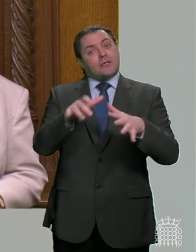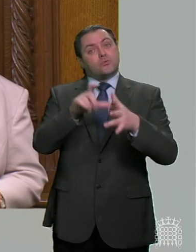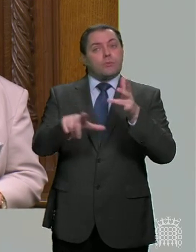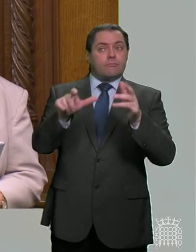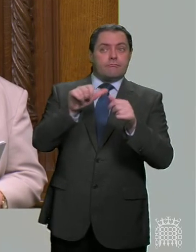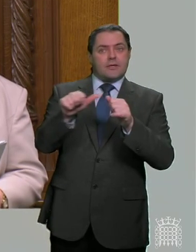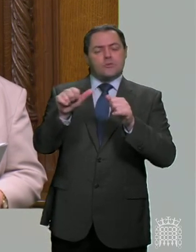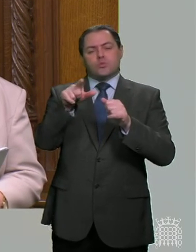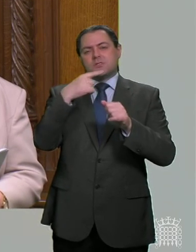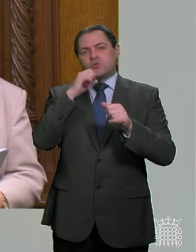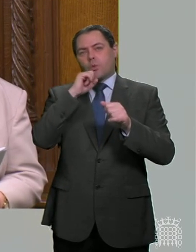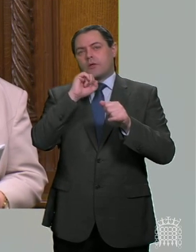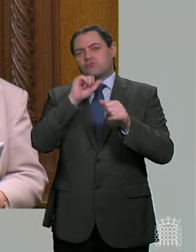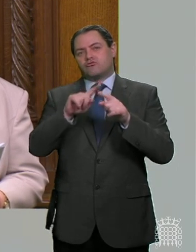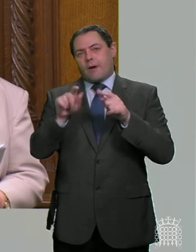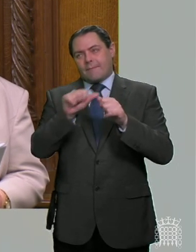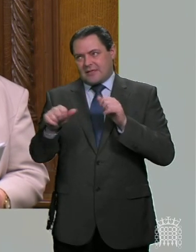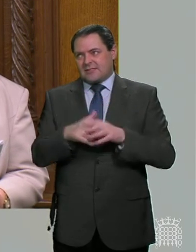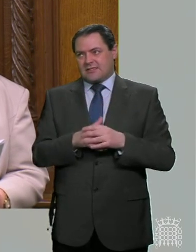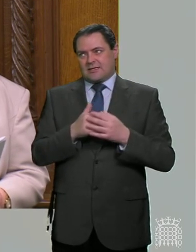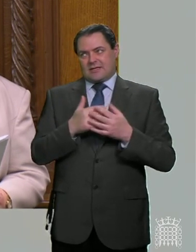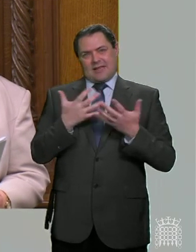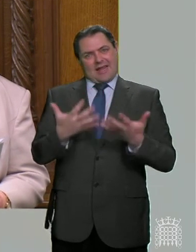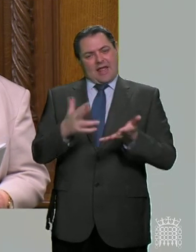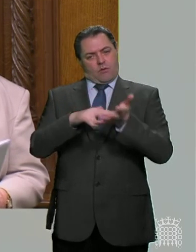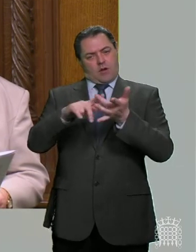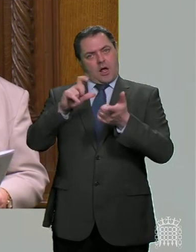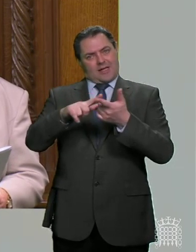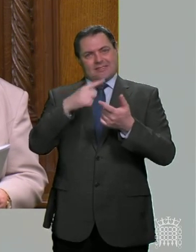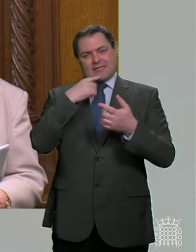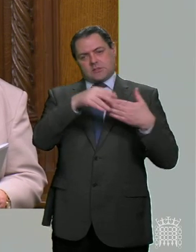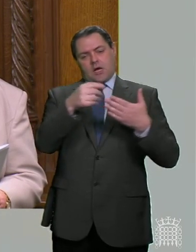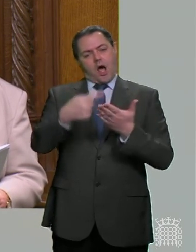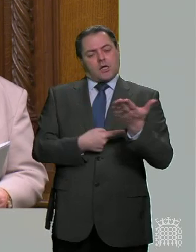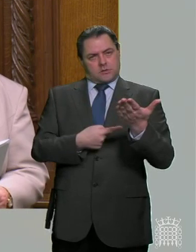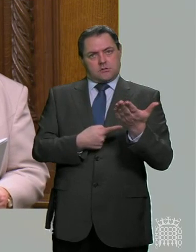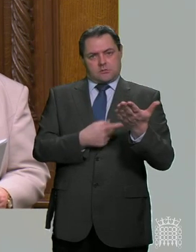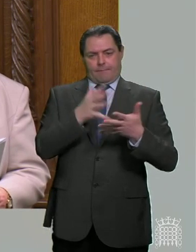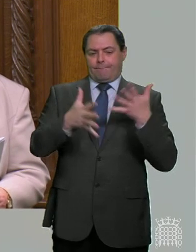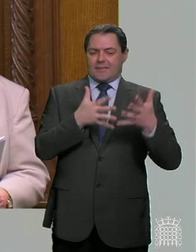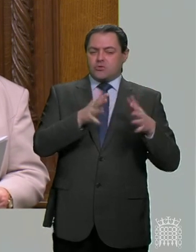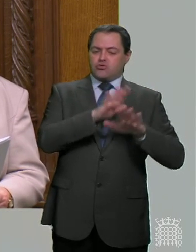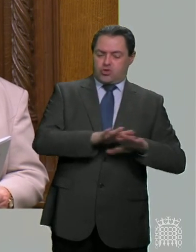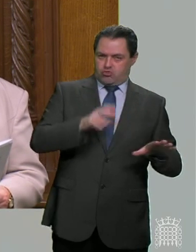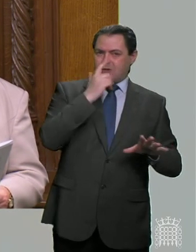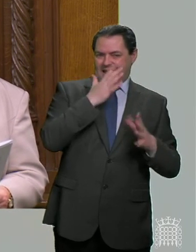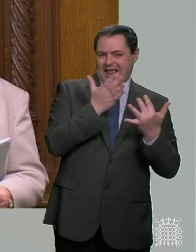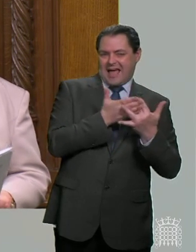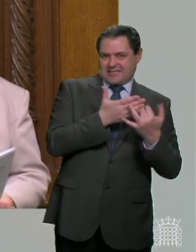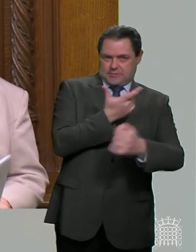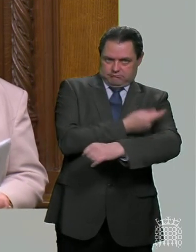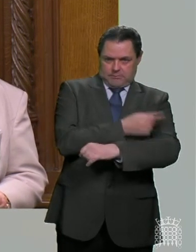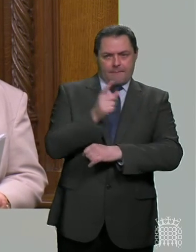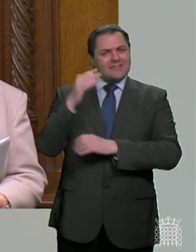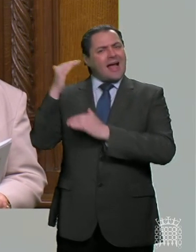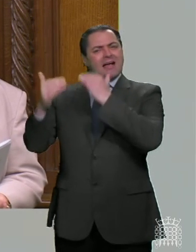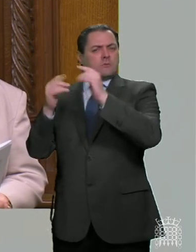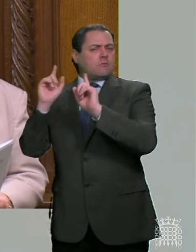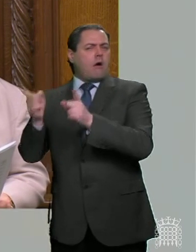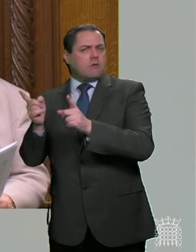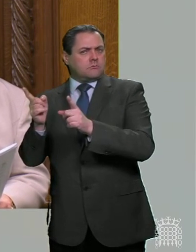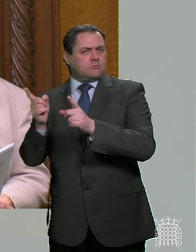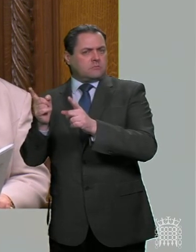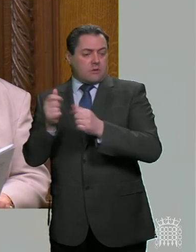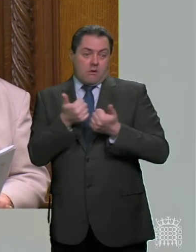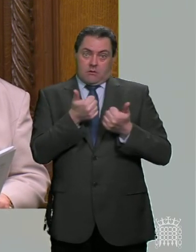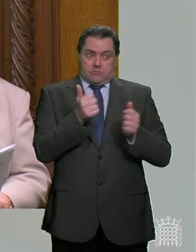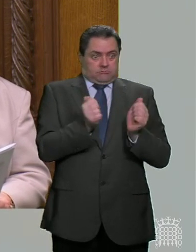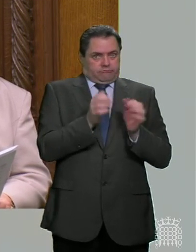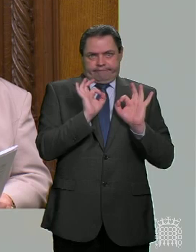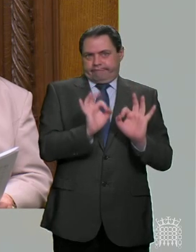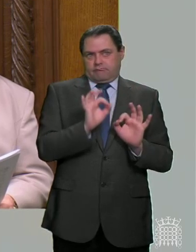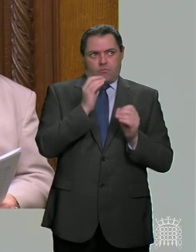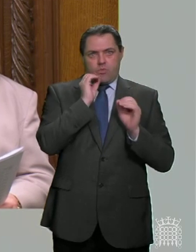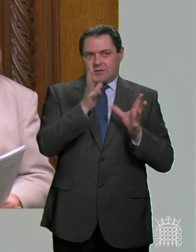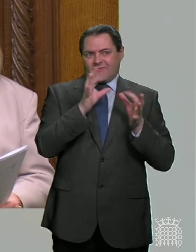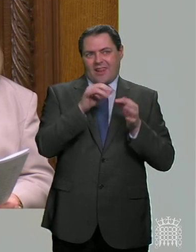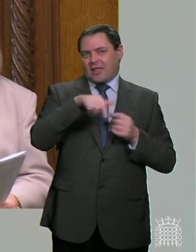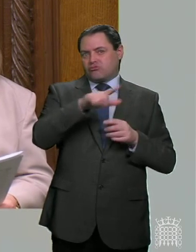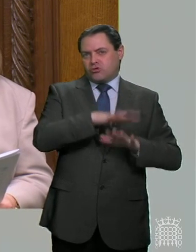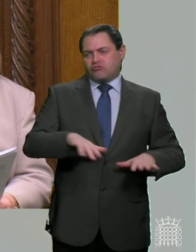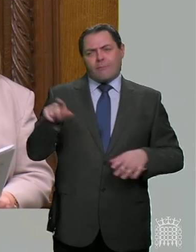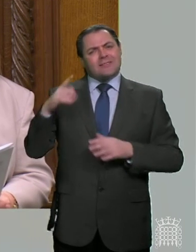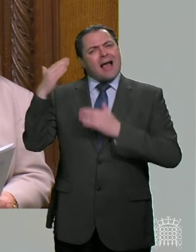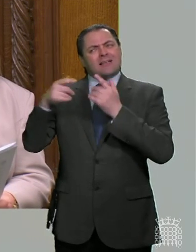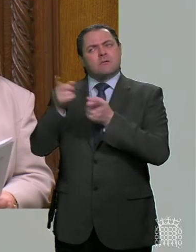Last month NICE published draft guidance, which would make Kuvan available to children but not to adults like Samantha—great for children, but devastating and discriminatory for adults like Samantha.